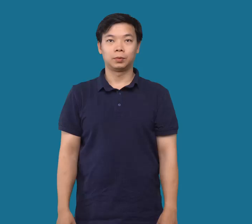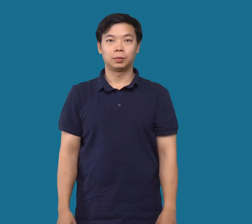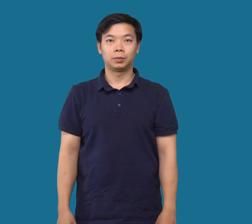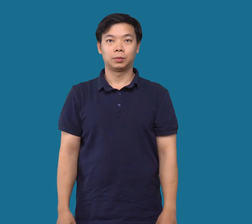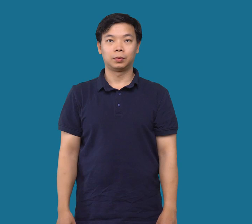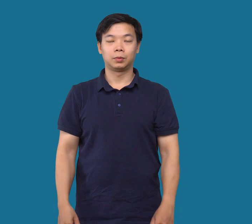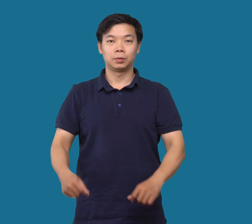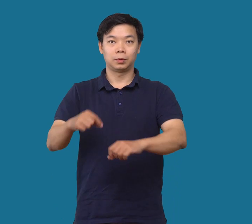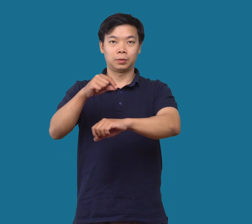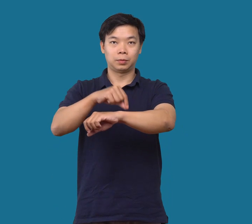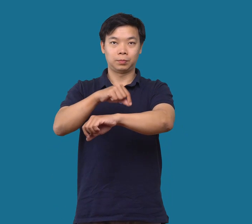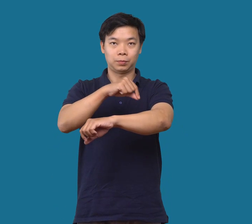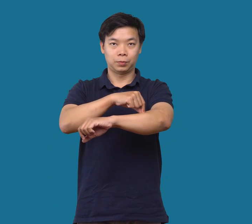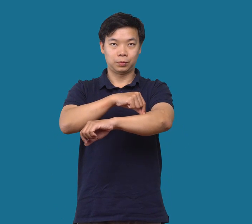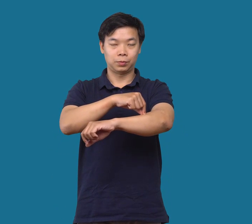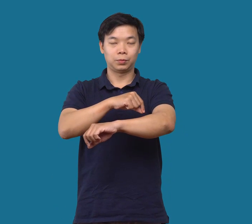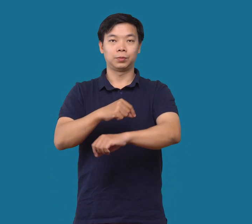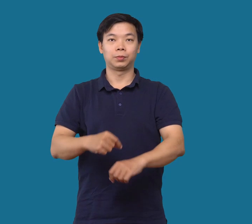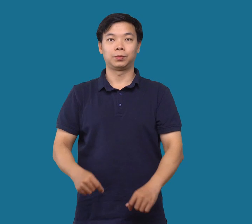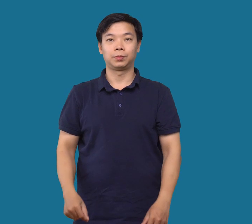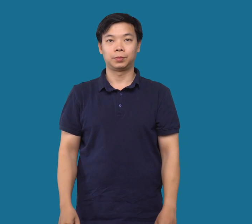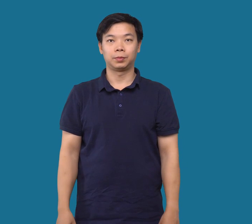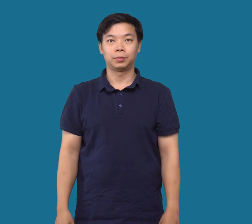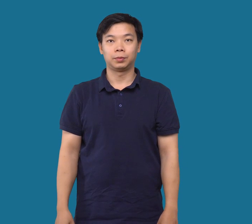châm cứu